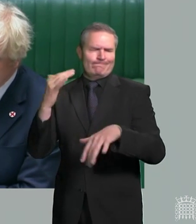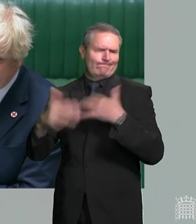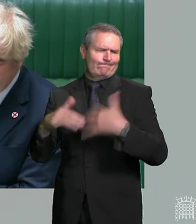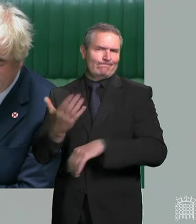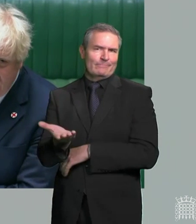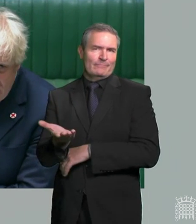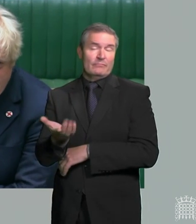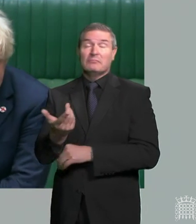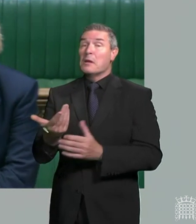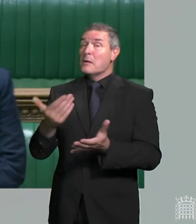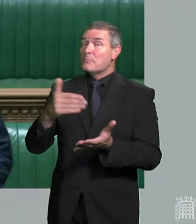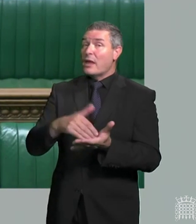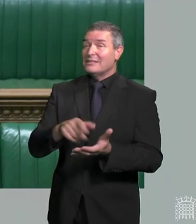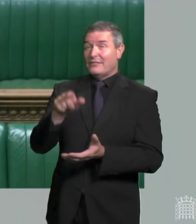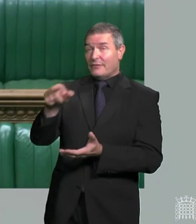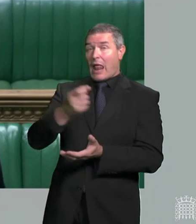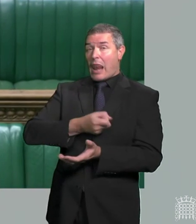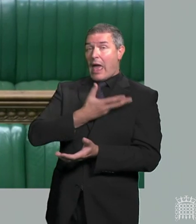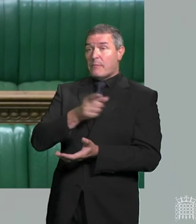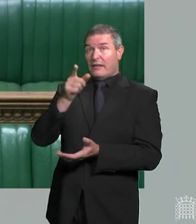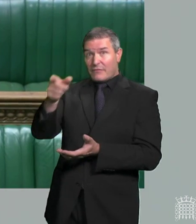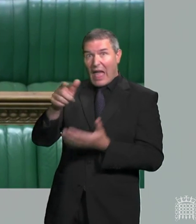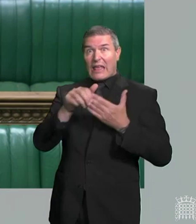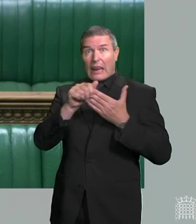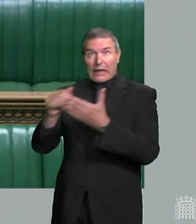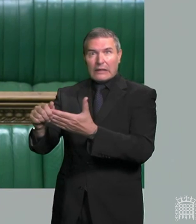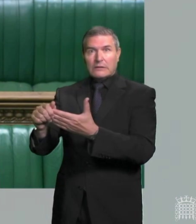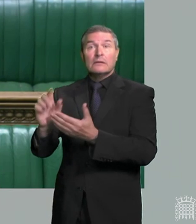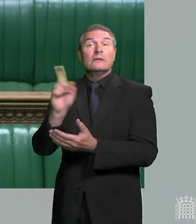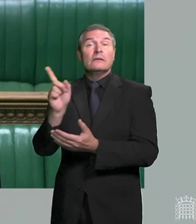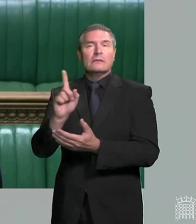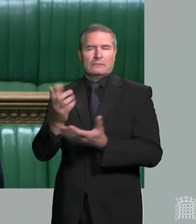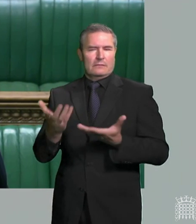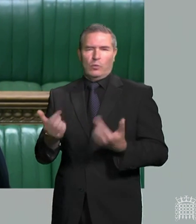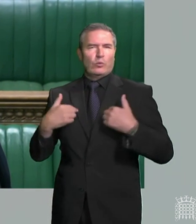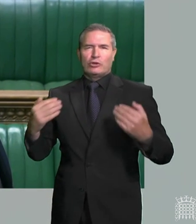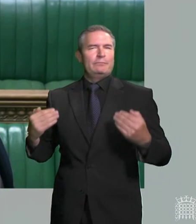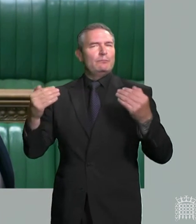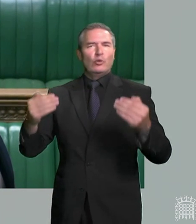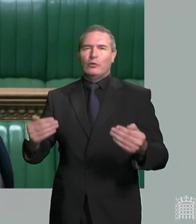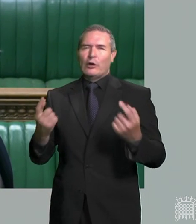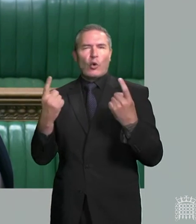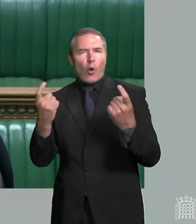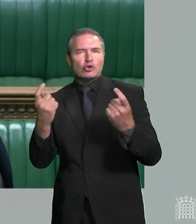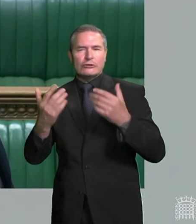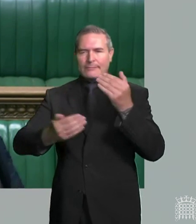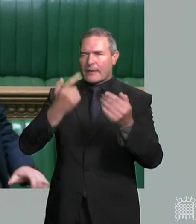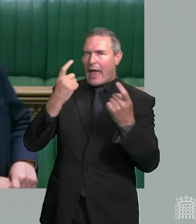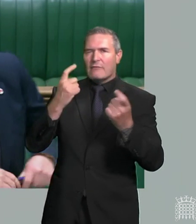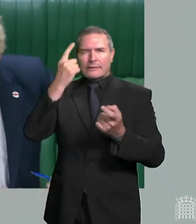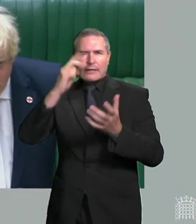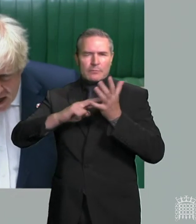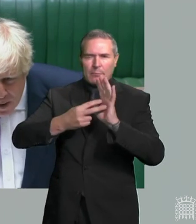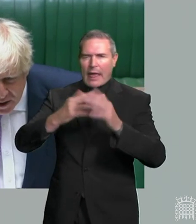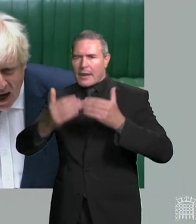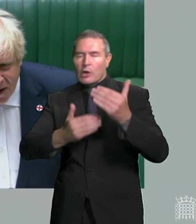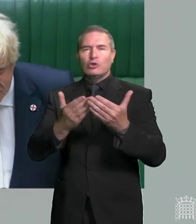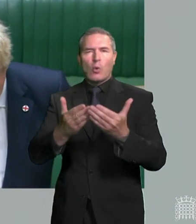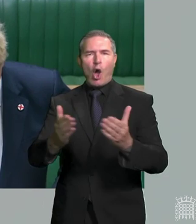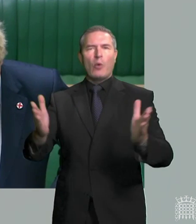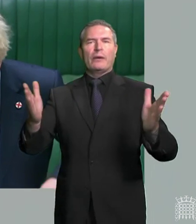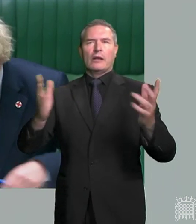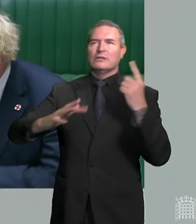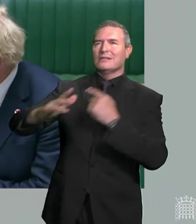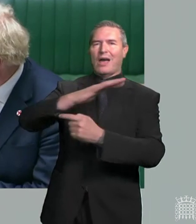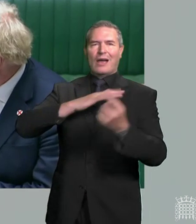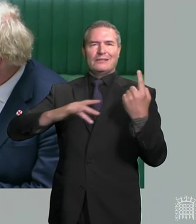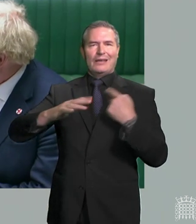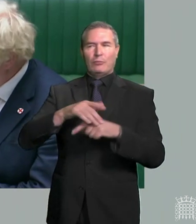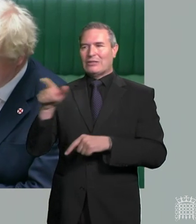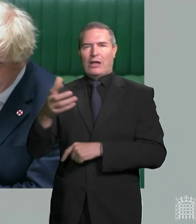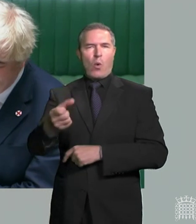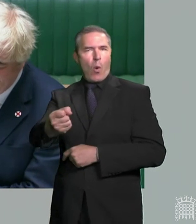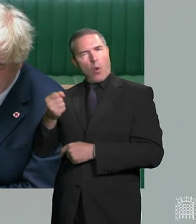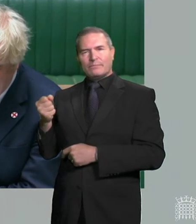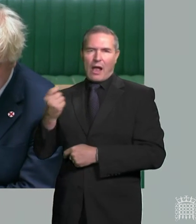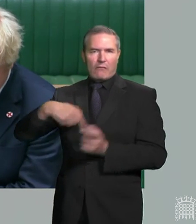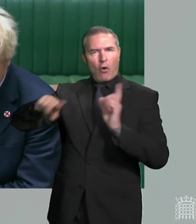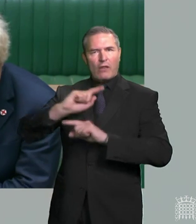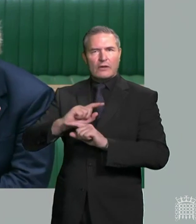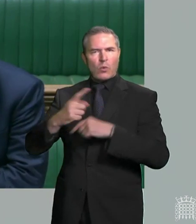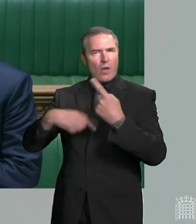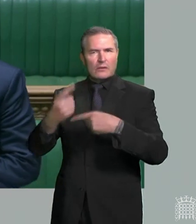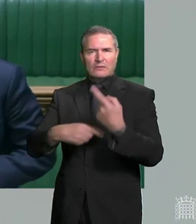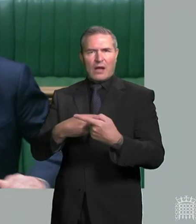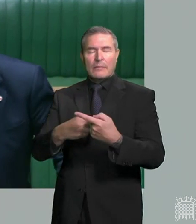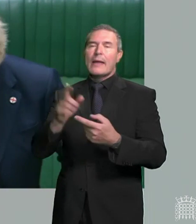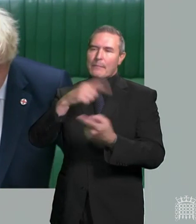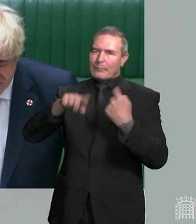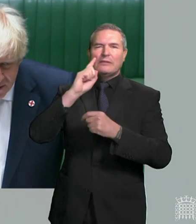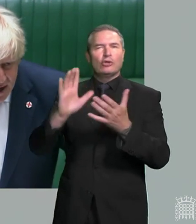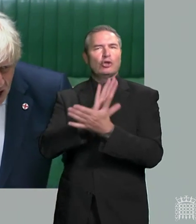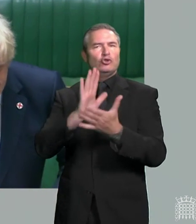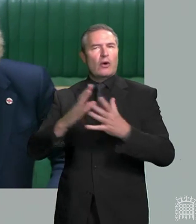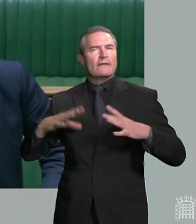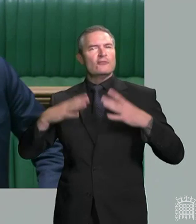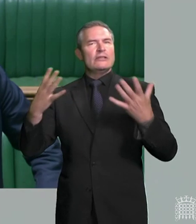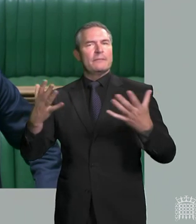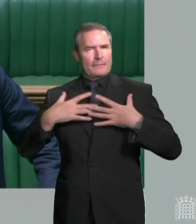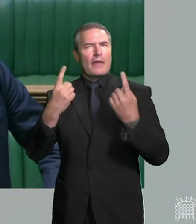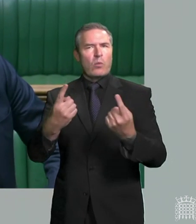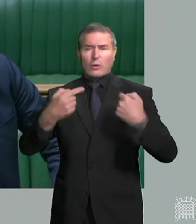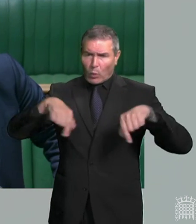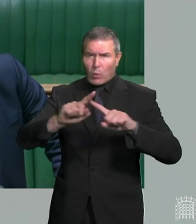Frankly, if we had listened to him, we would not now be proceeding cautiously, pragmatically, sensibly to reopen our society and our economy, and giving people back the chance to enjoy the freedoms they love.